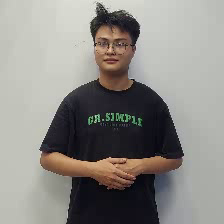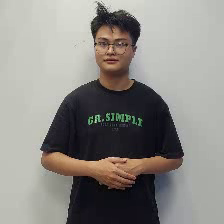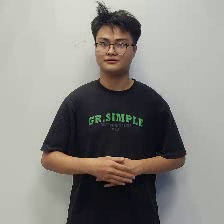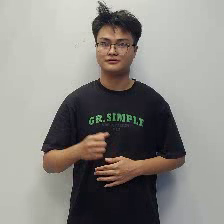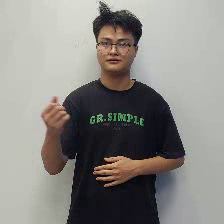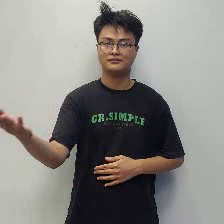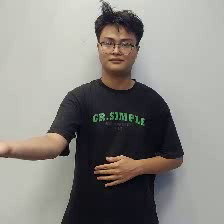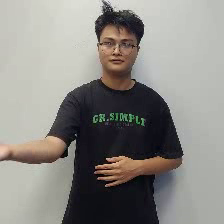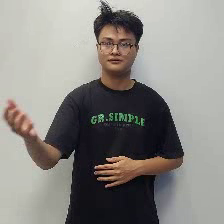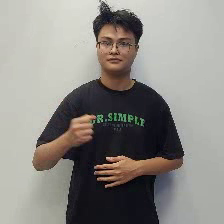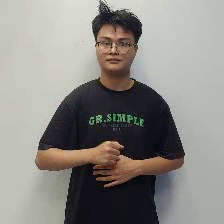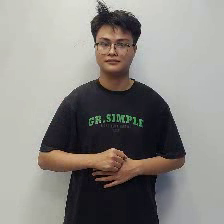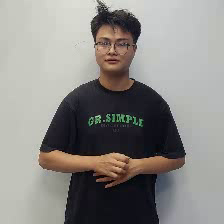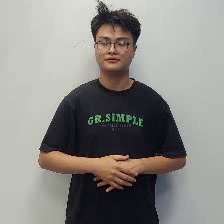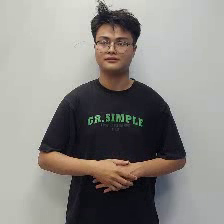Sử dụng